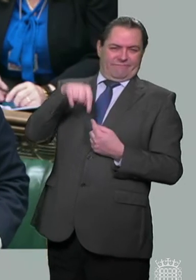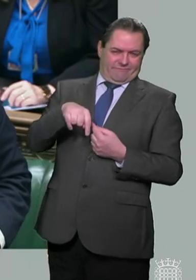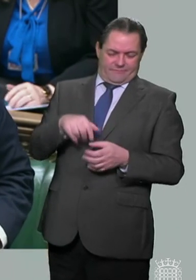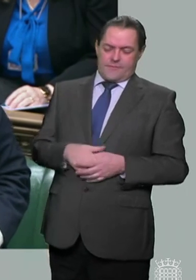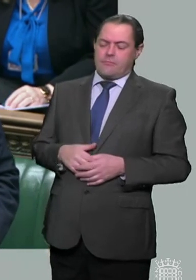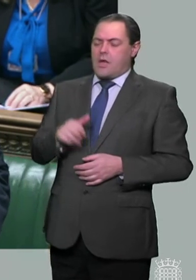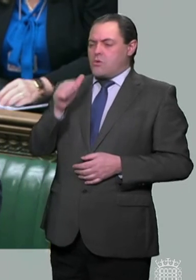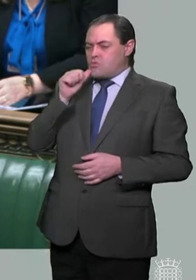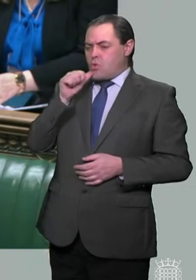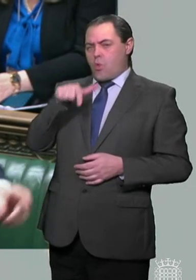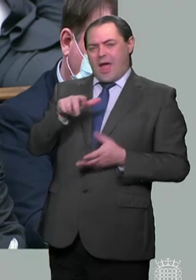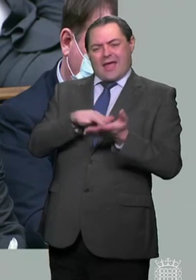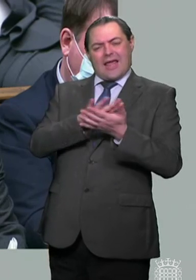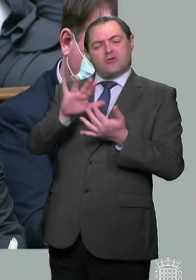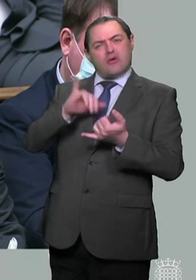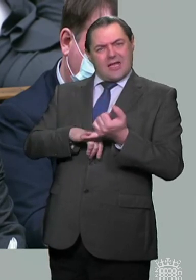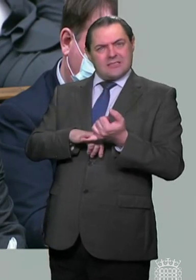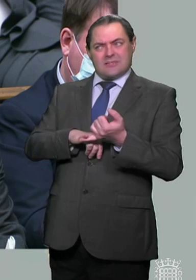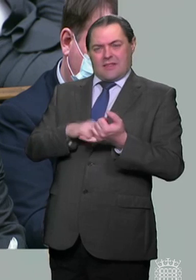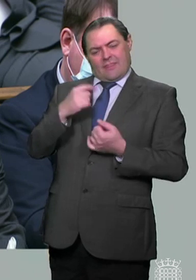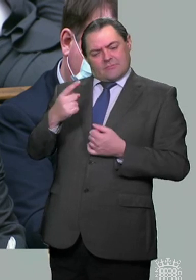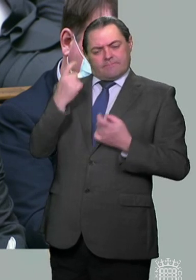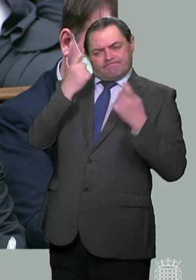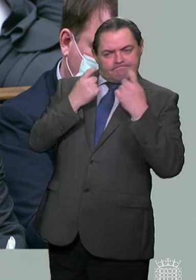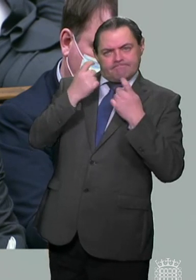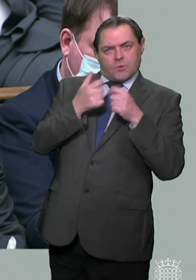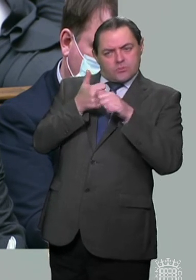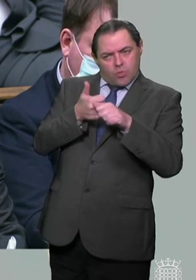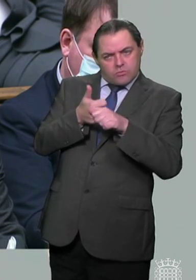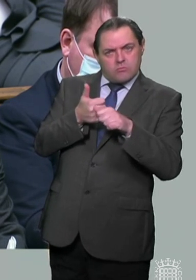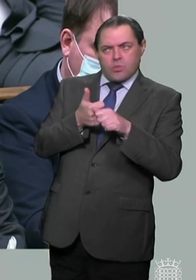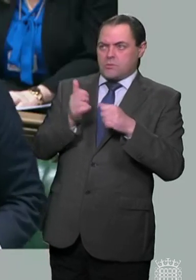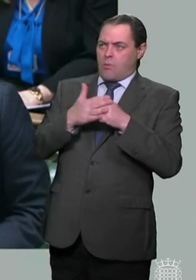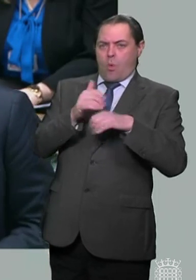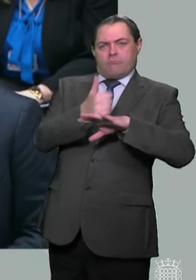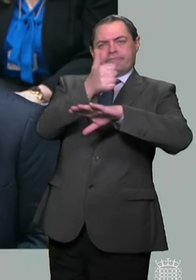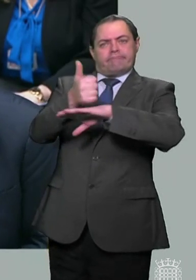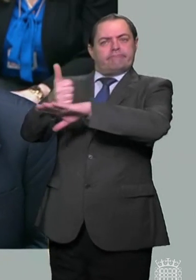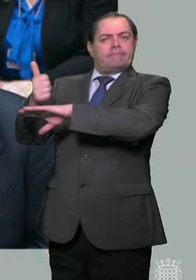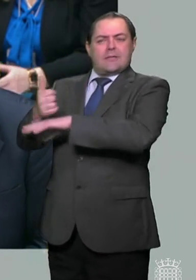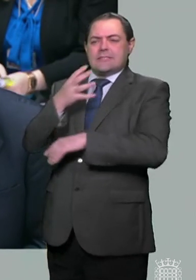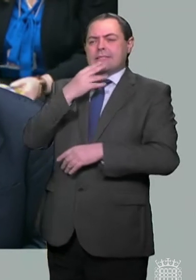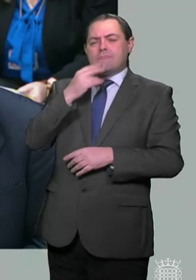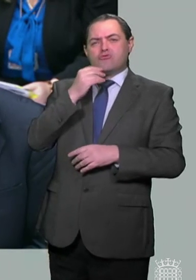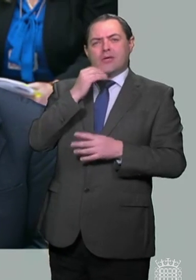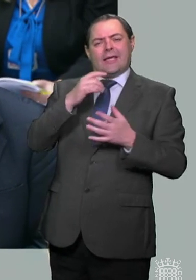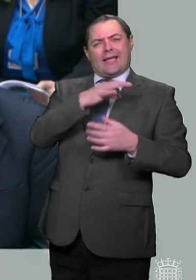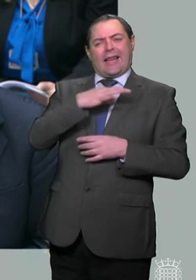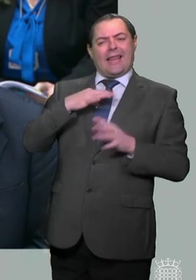I know that the NHS is considering the need to support more pop-up clinics where there is a need.